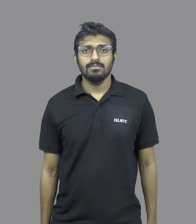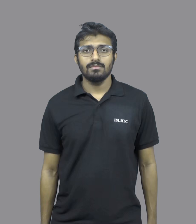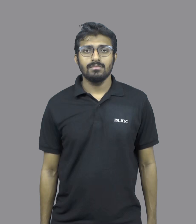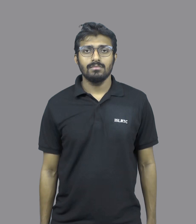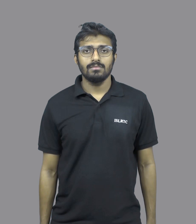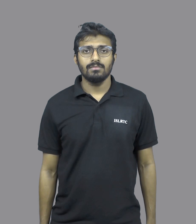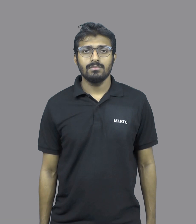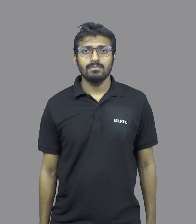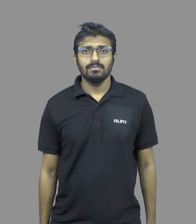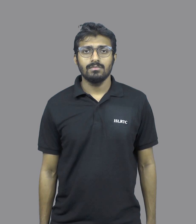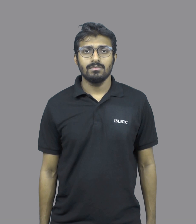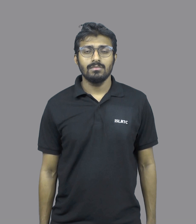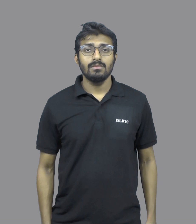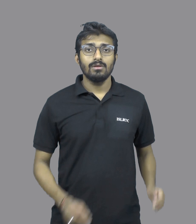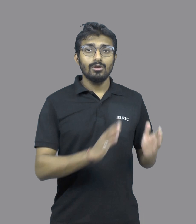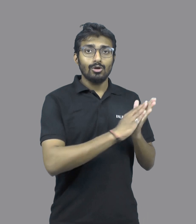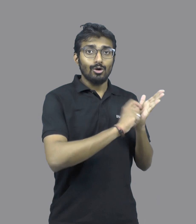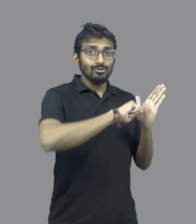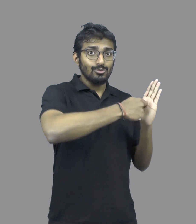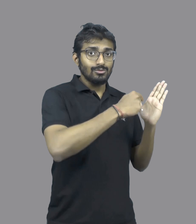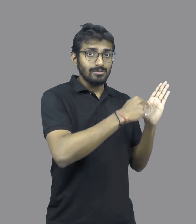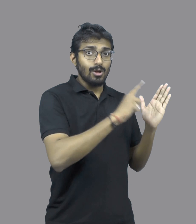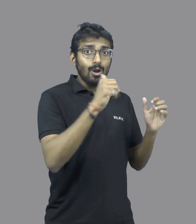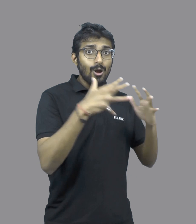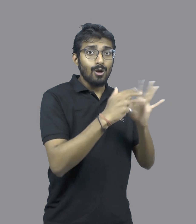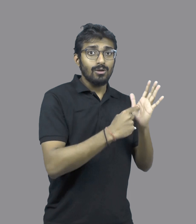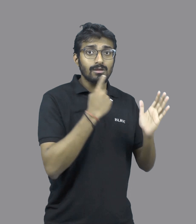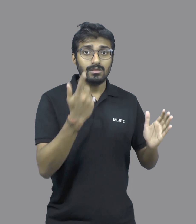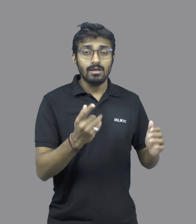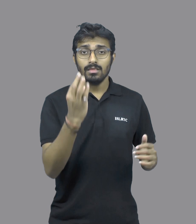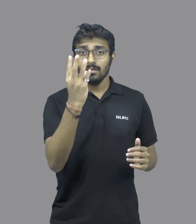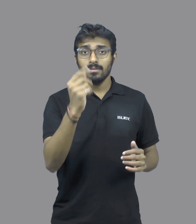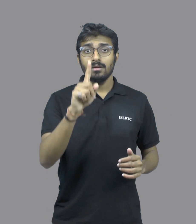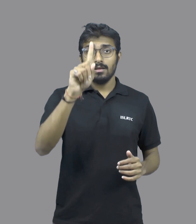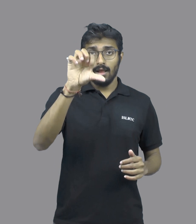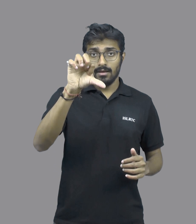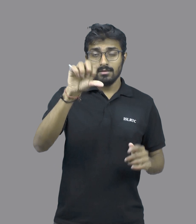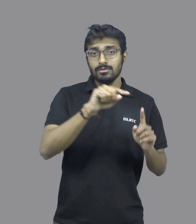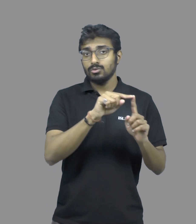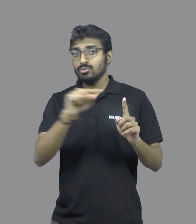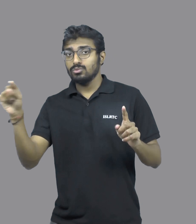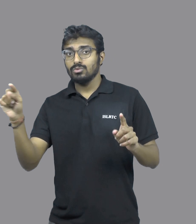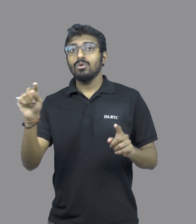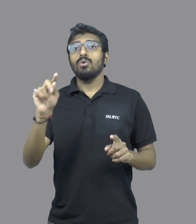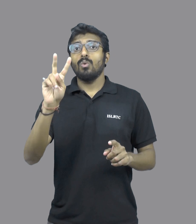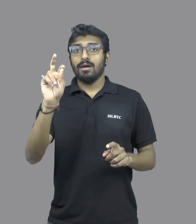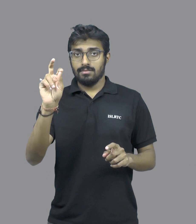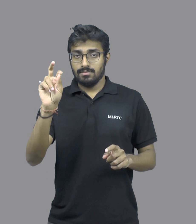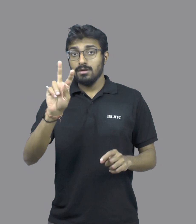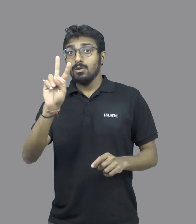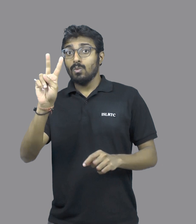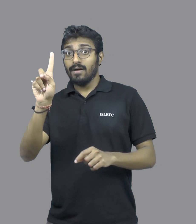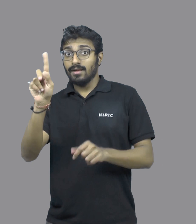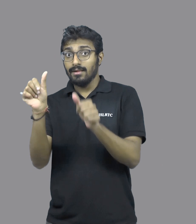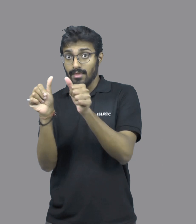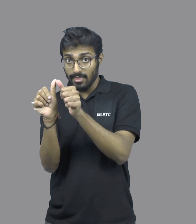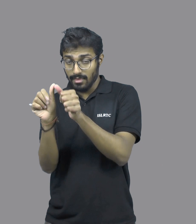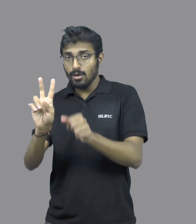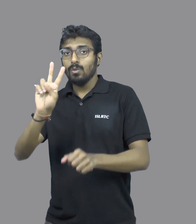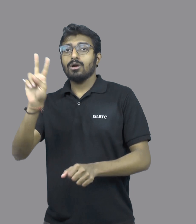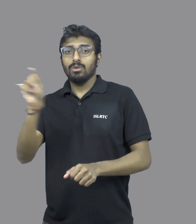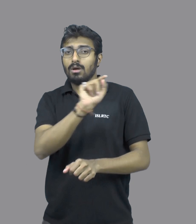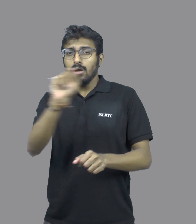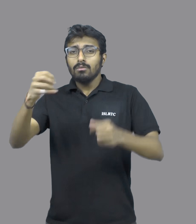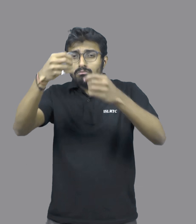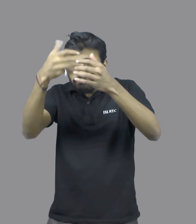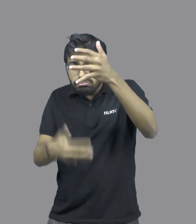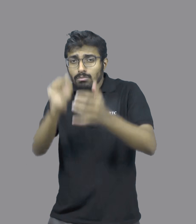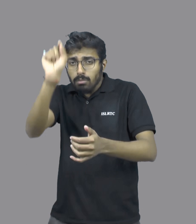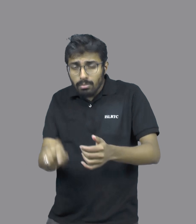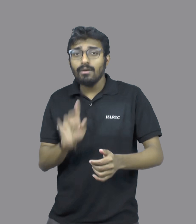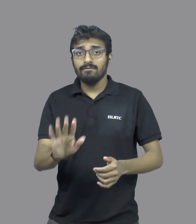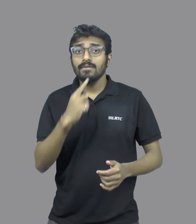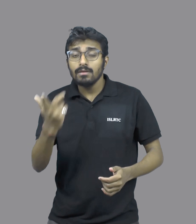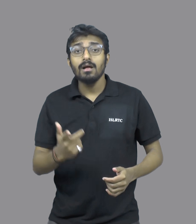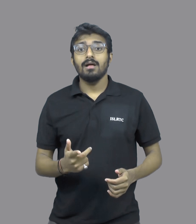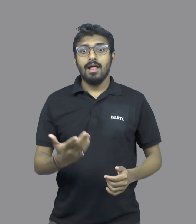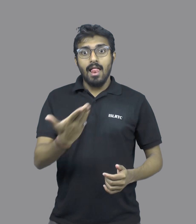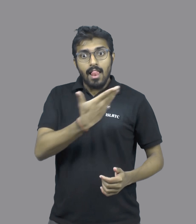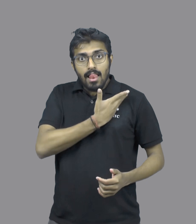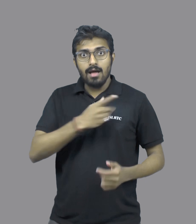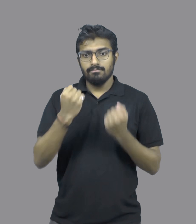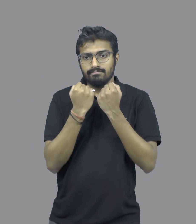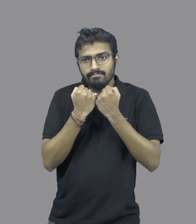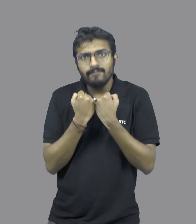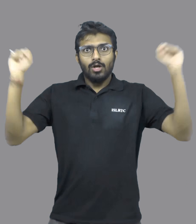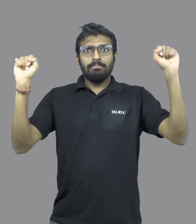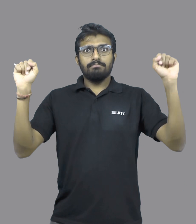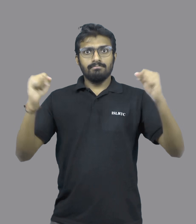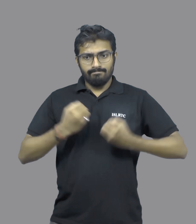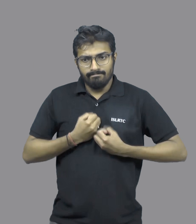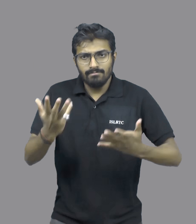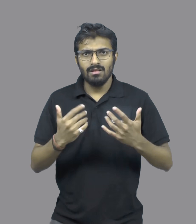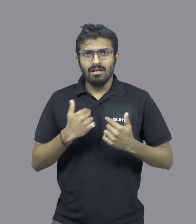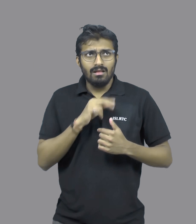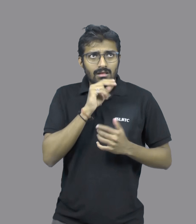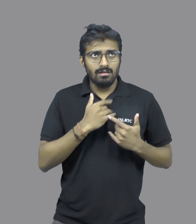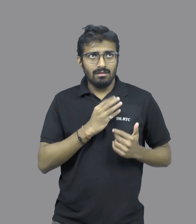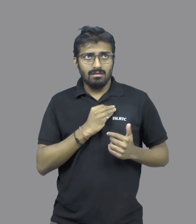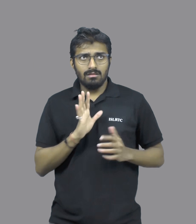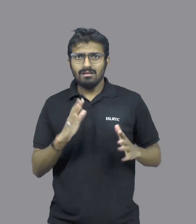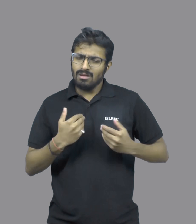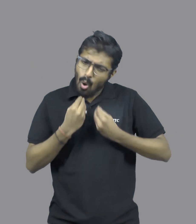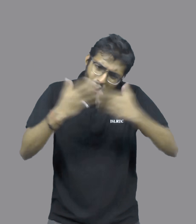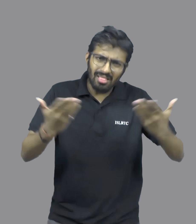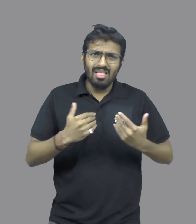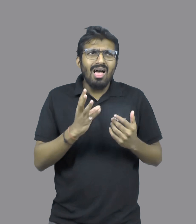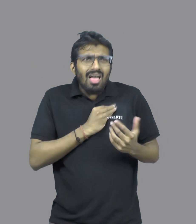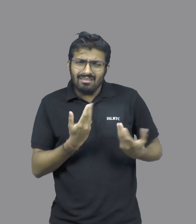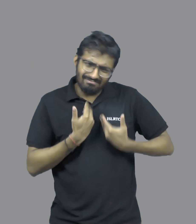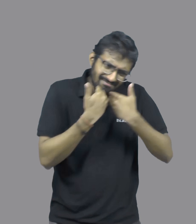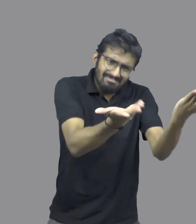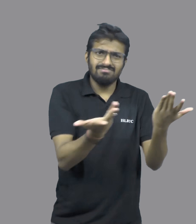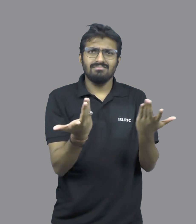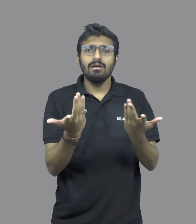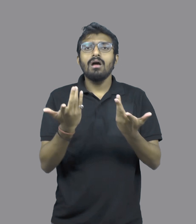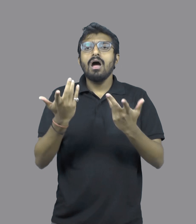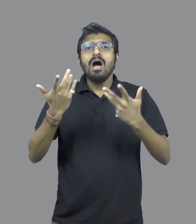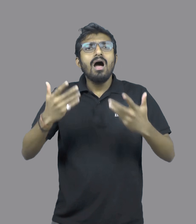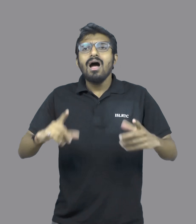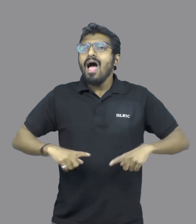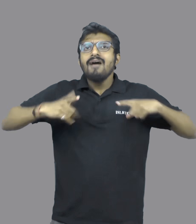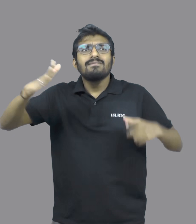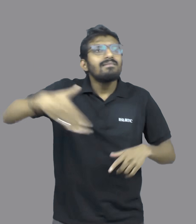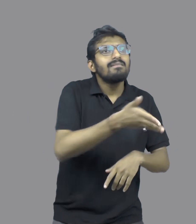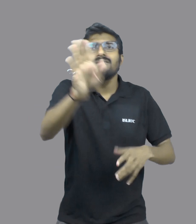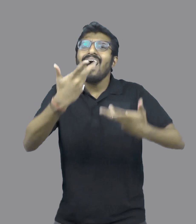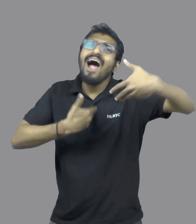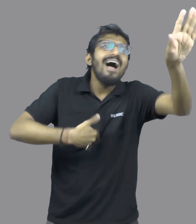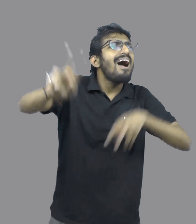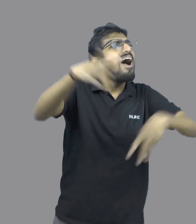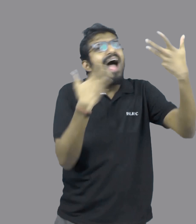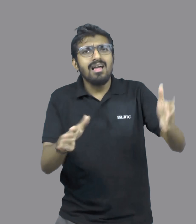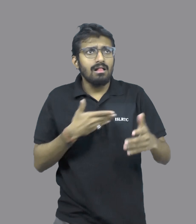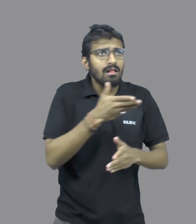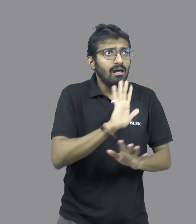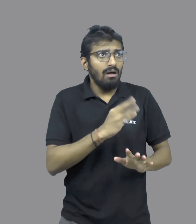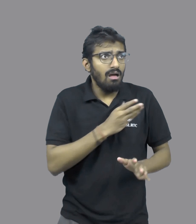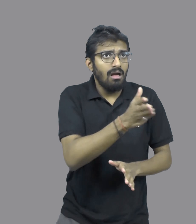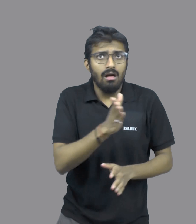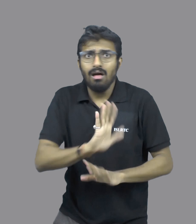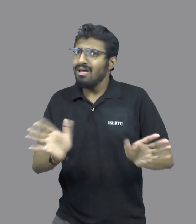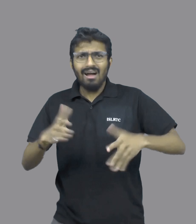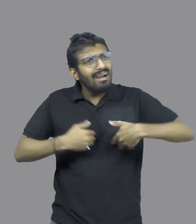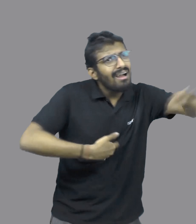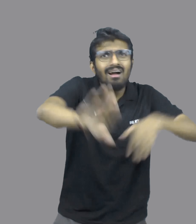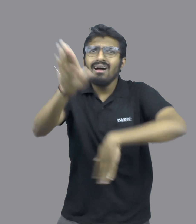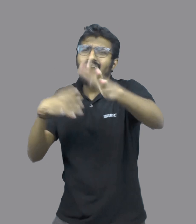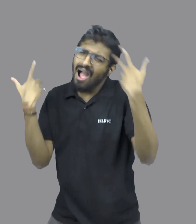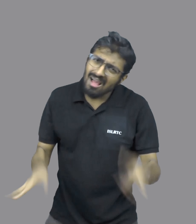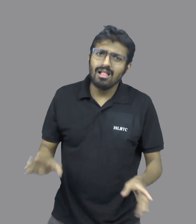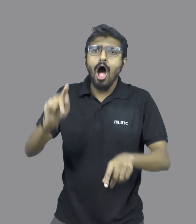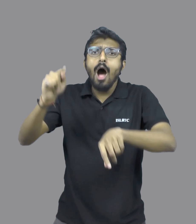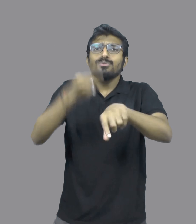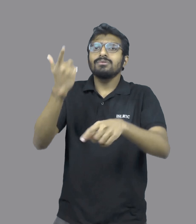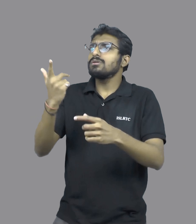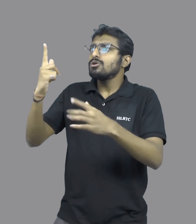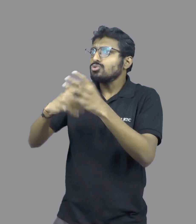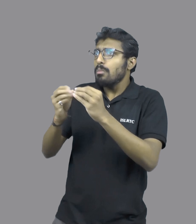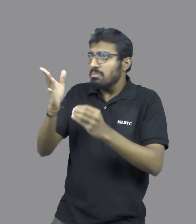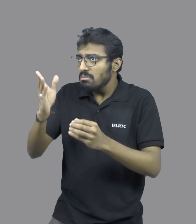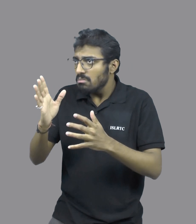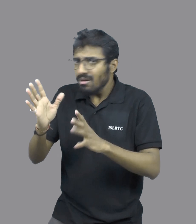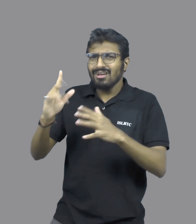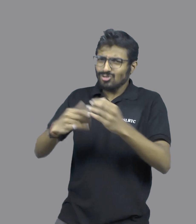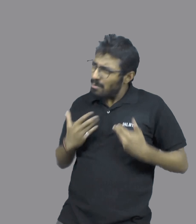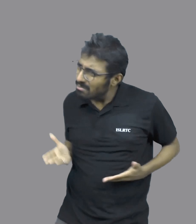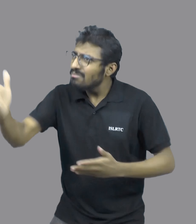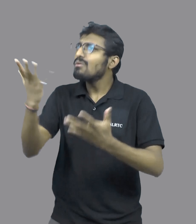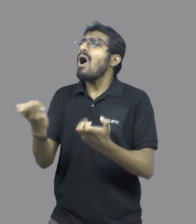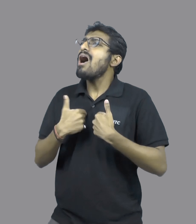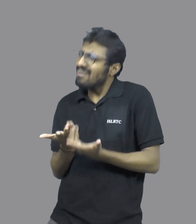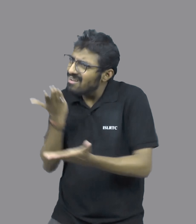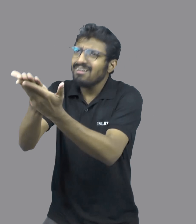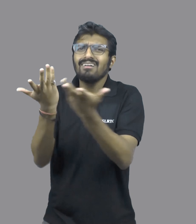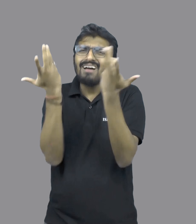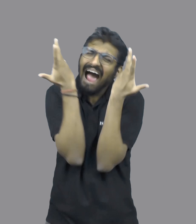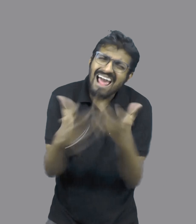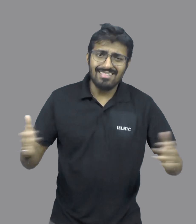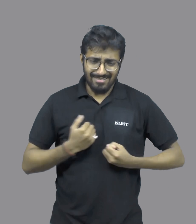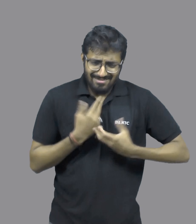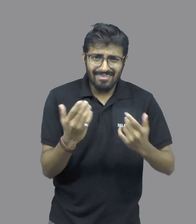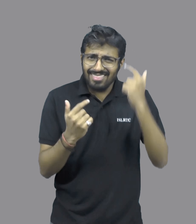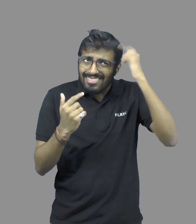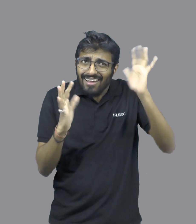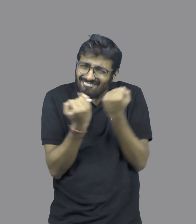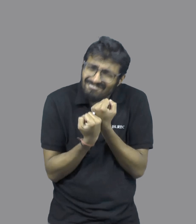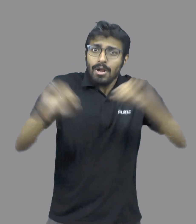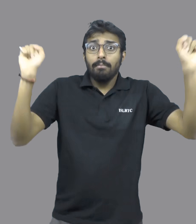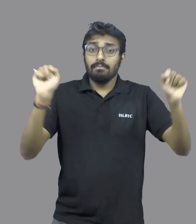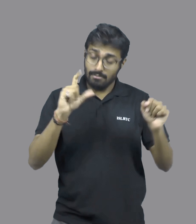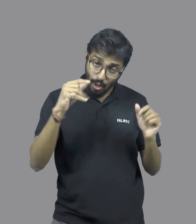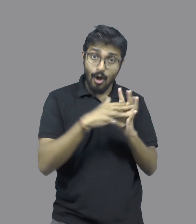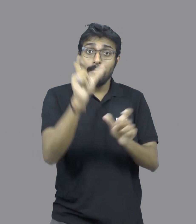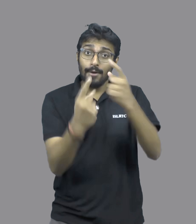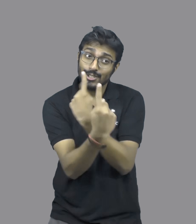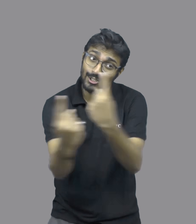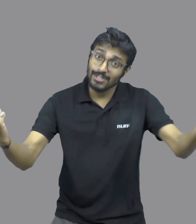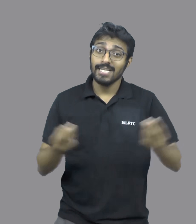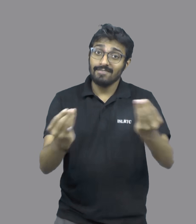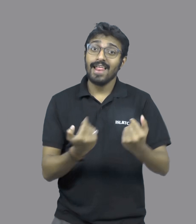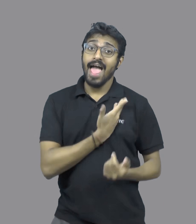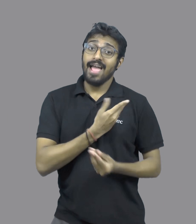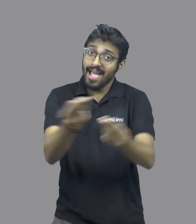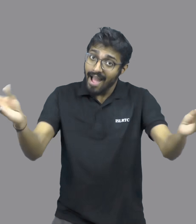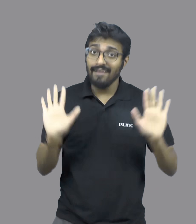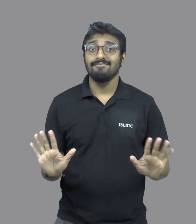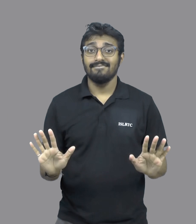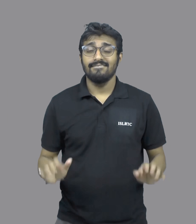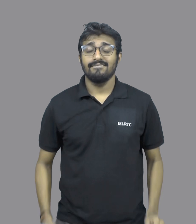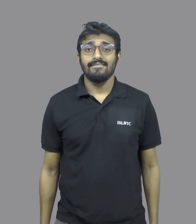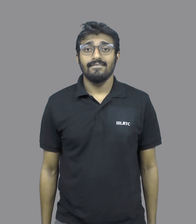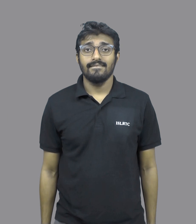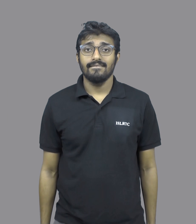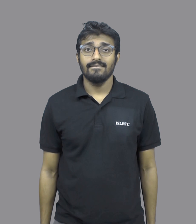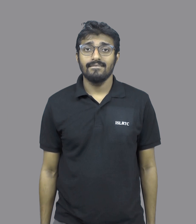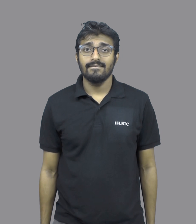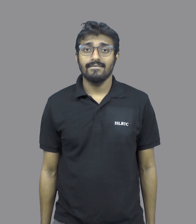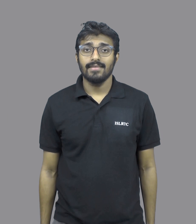Right to Freedom